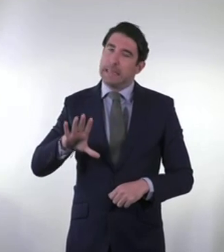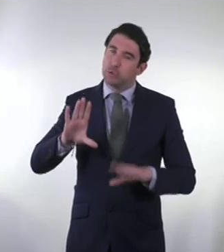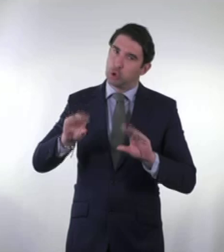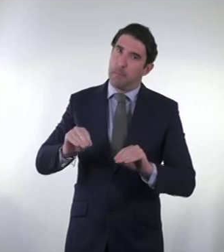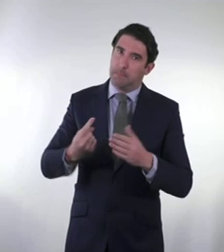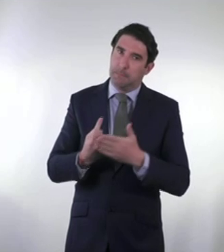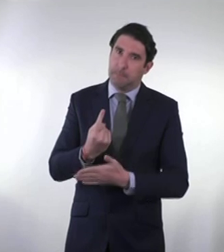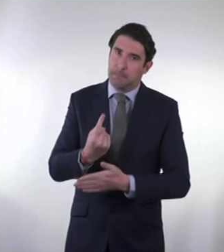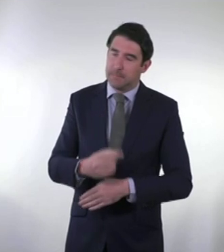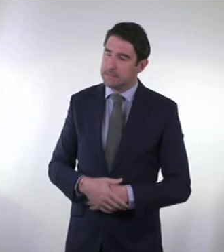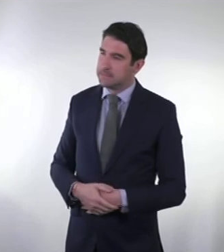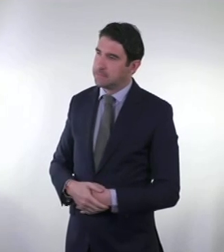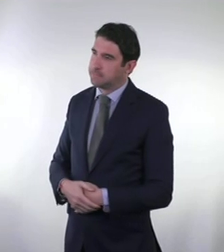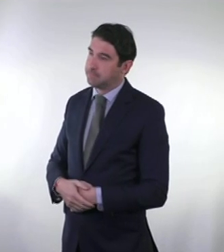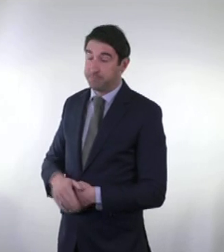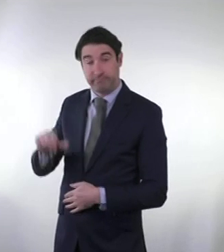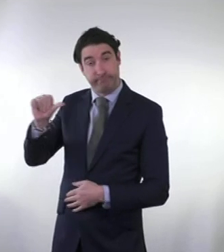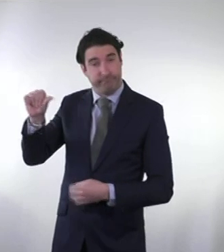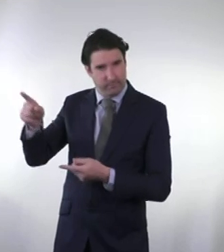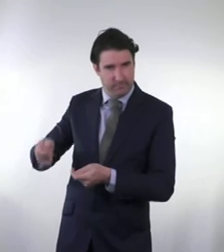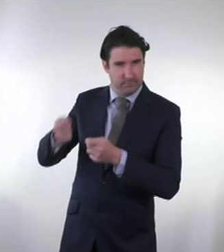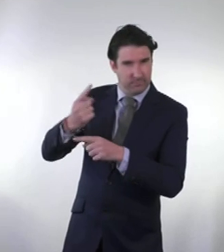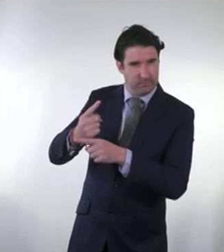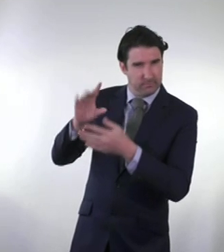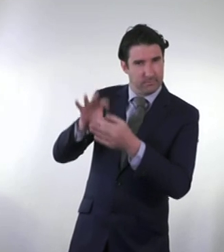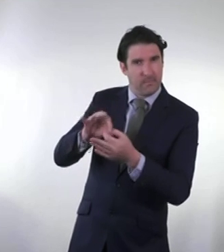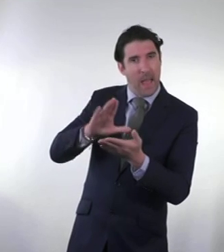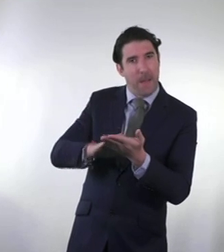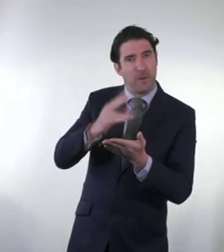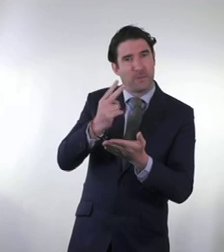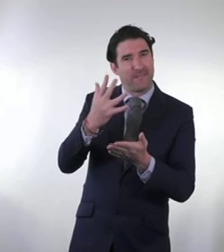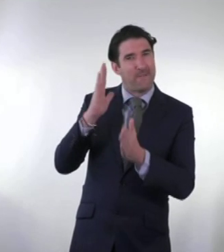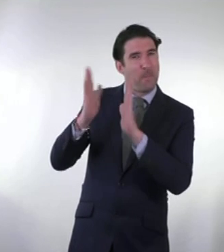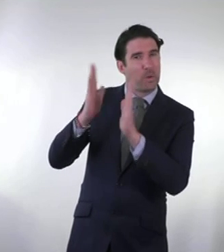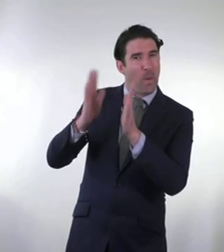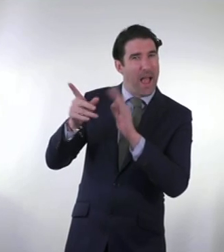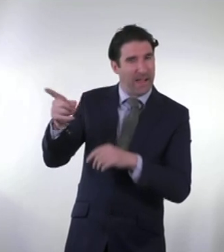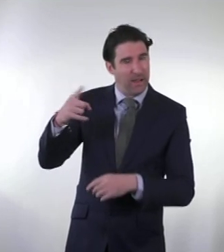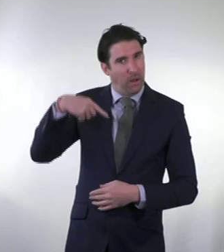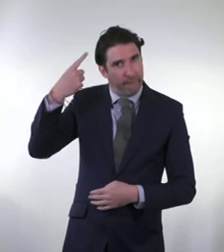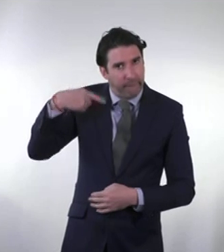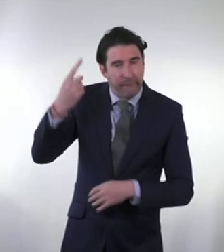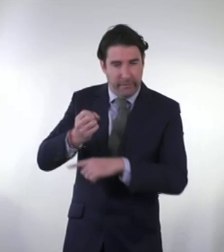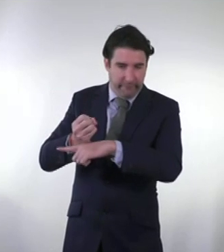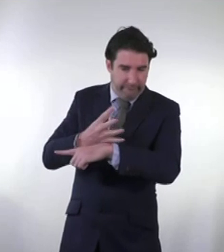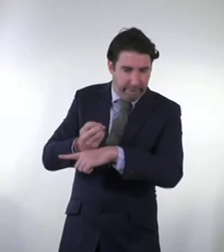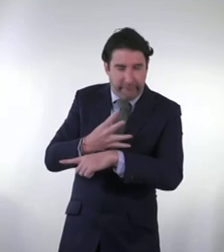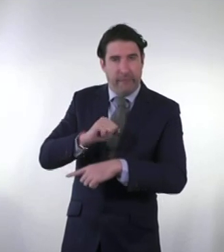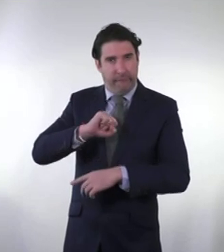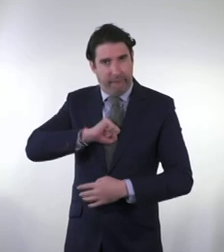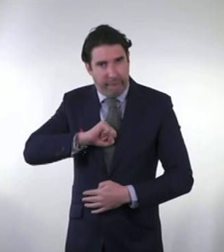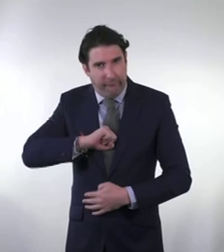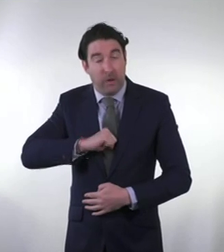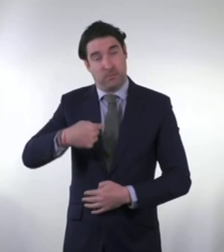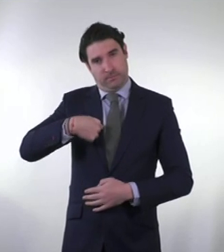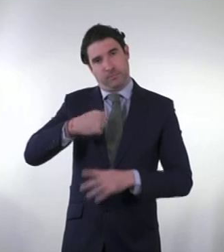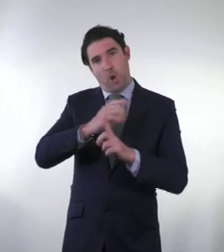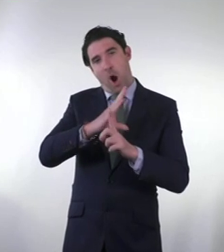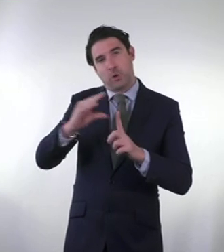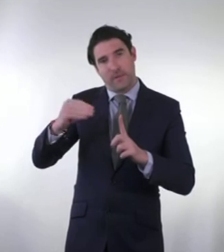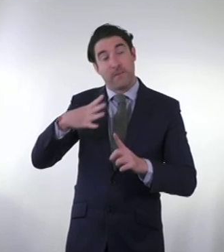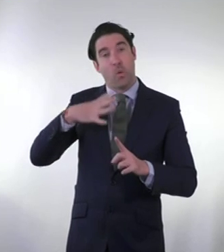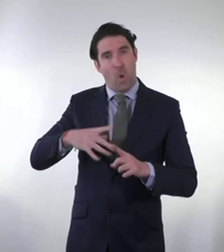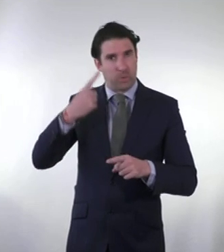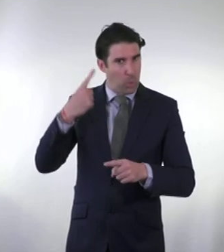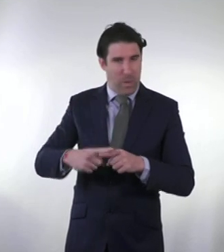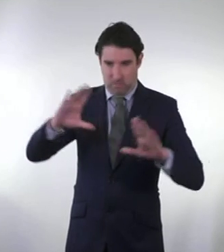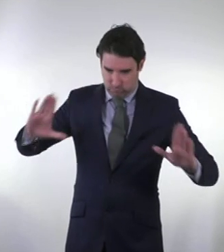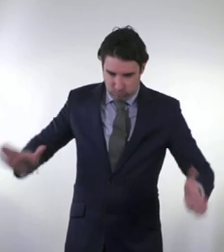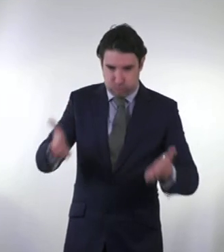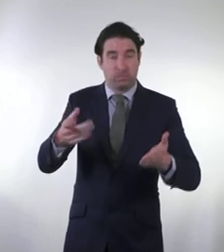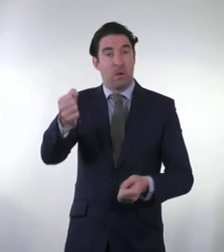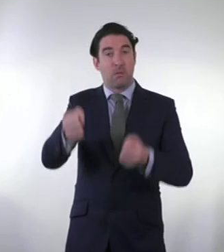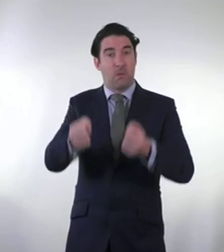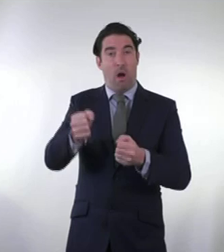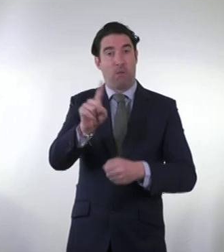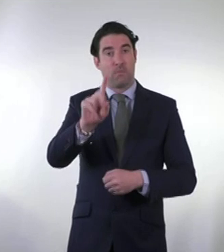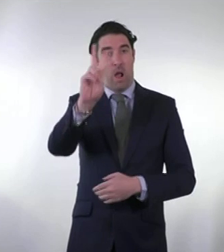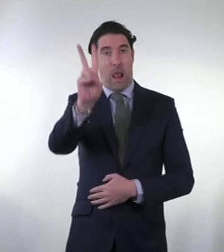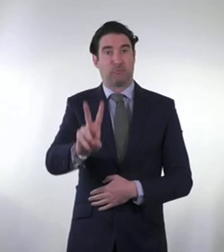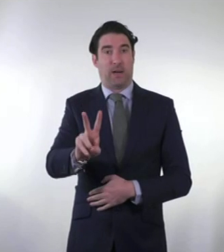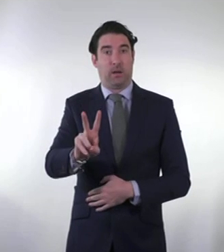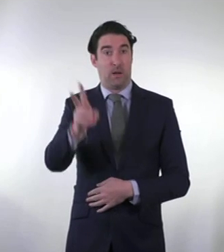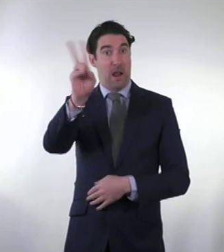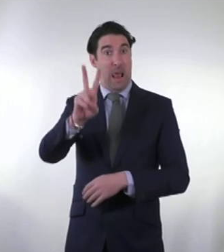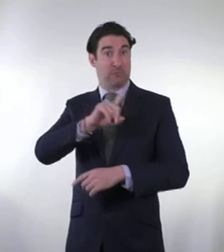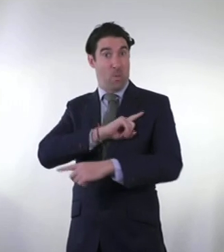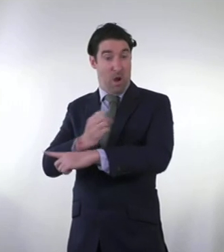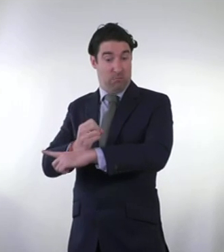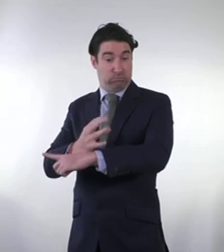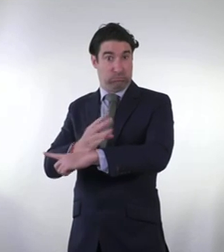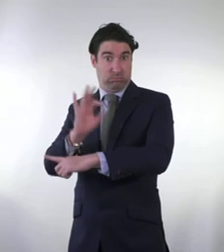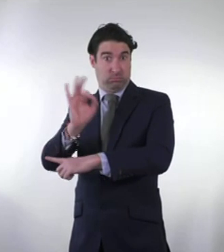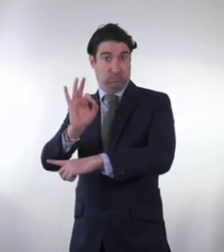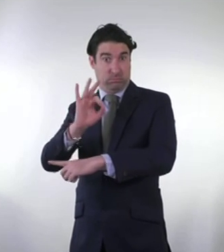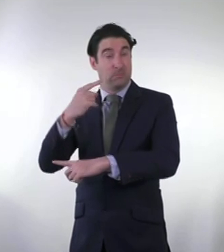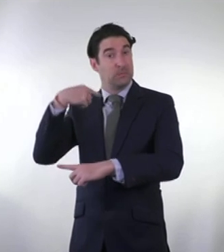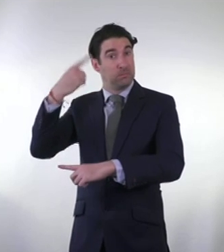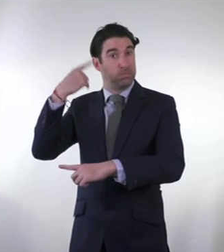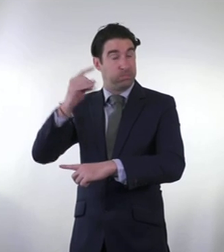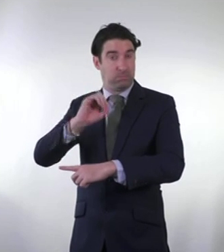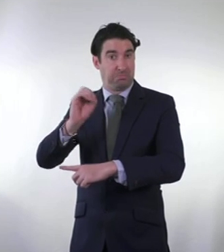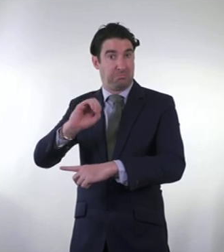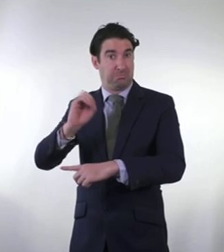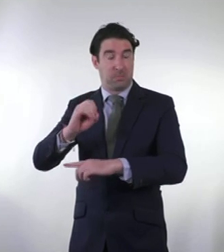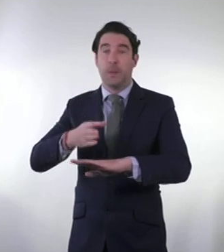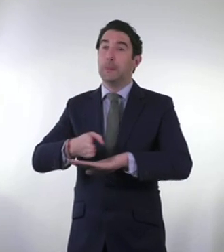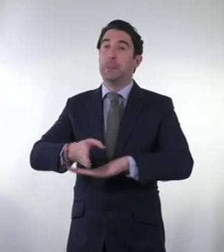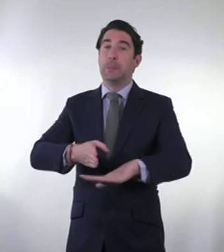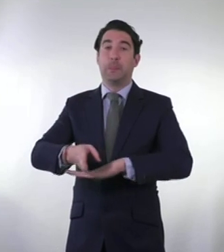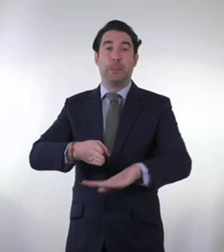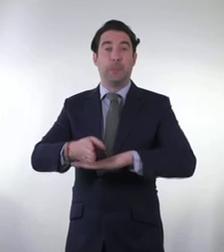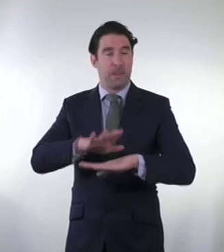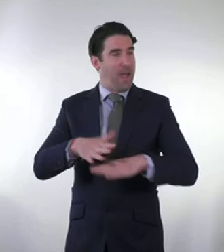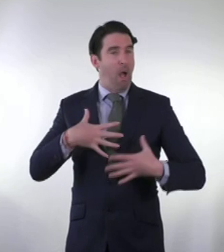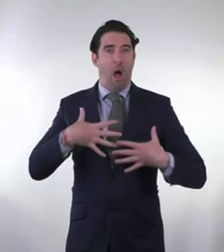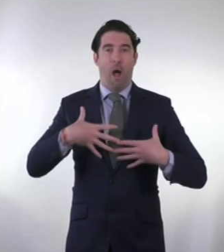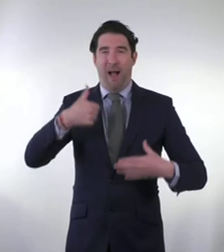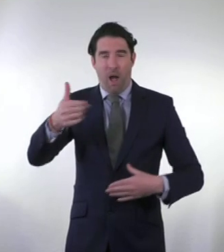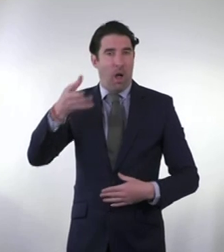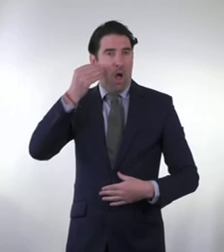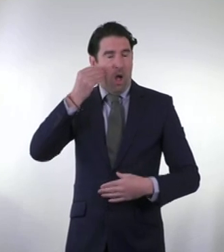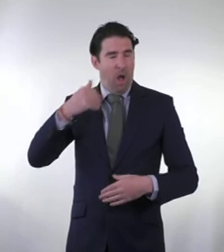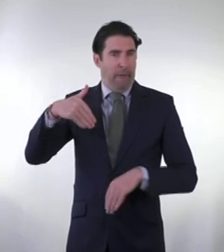He talks about noise and pollution from the M25, and the Government have a vision: we want to accelerate the introduction of electric, zero-emission and quieter vehicles in order to reduce not just pollution but noise.